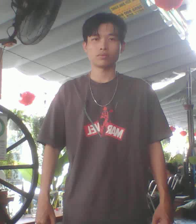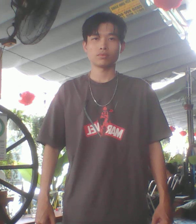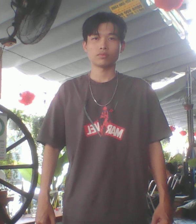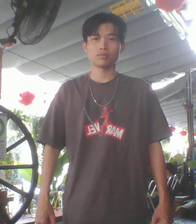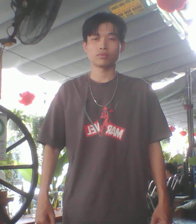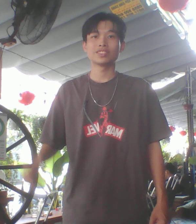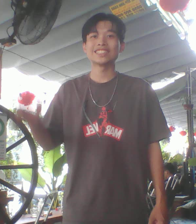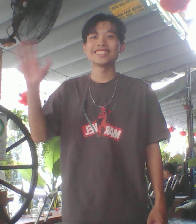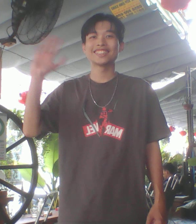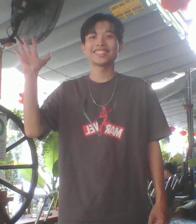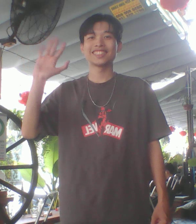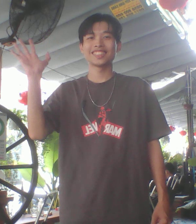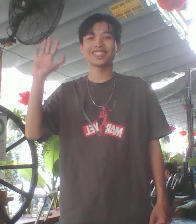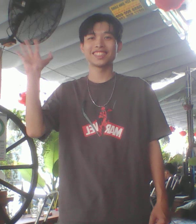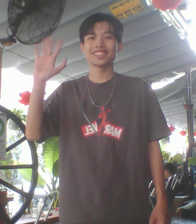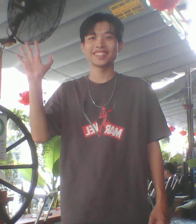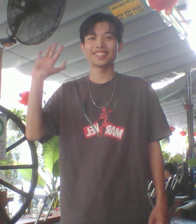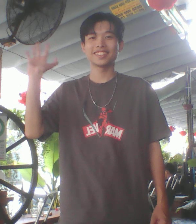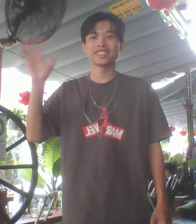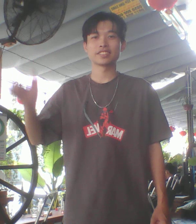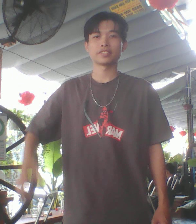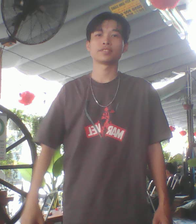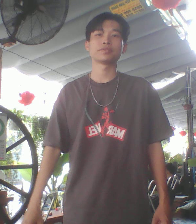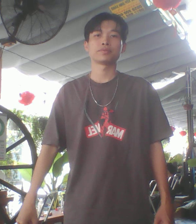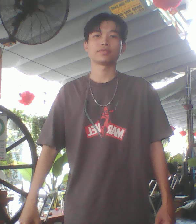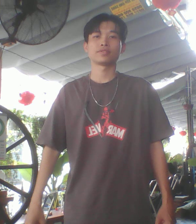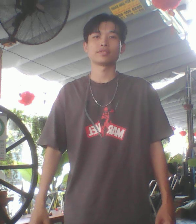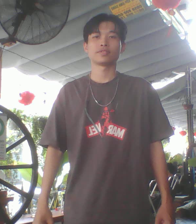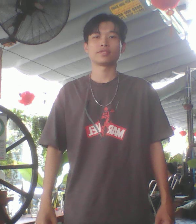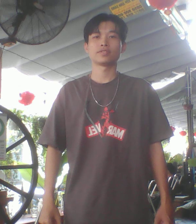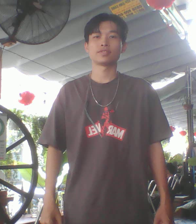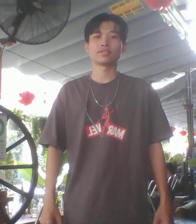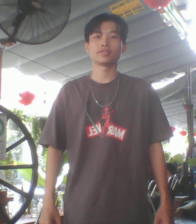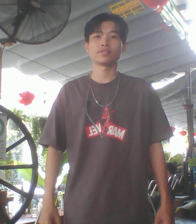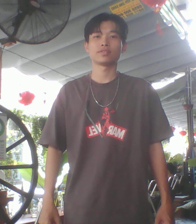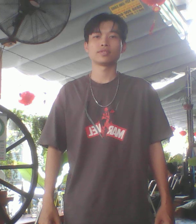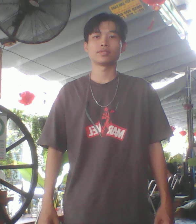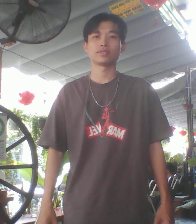xin chao